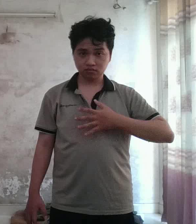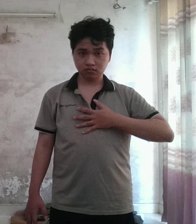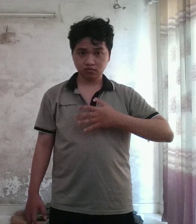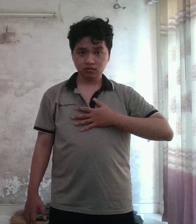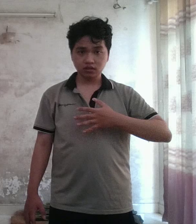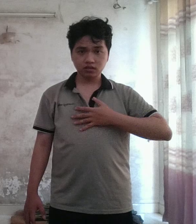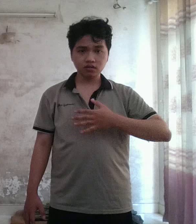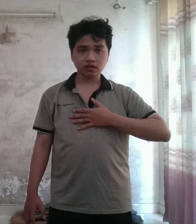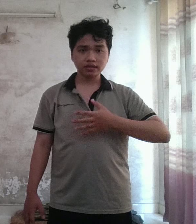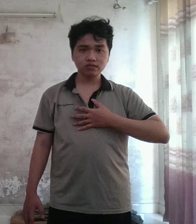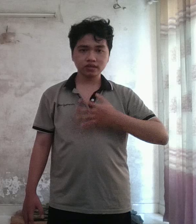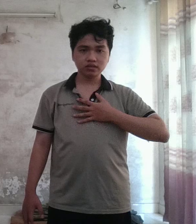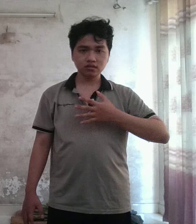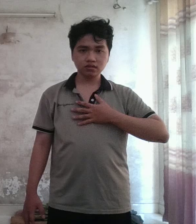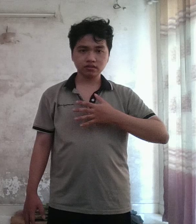khong thich